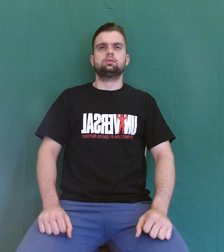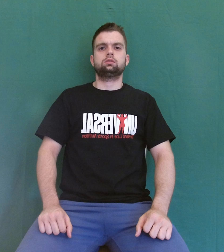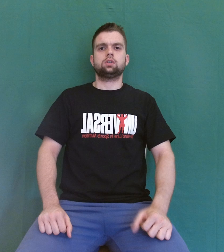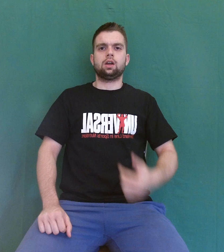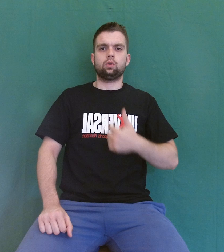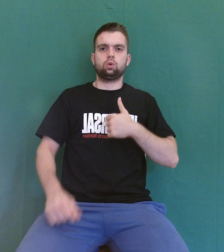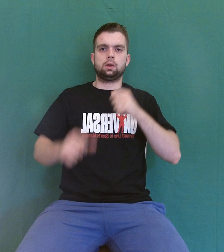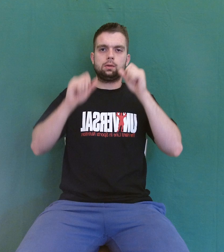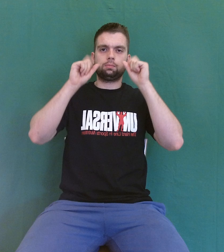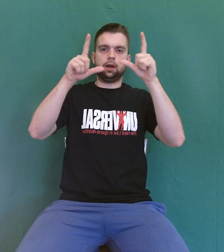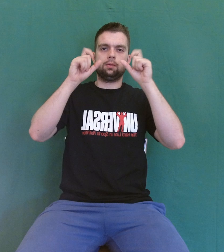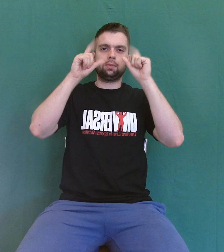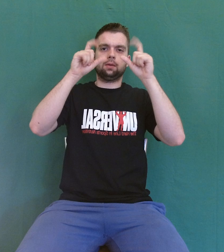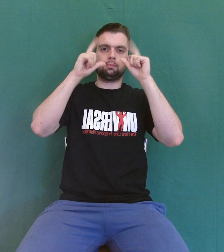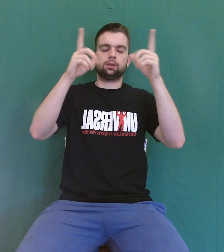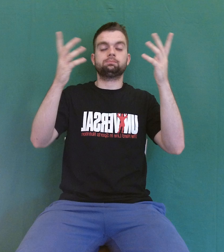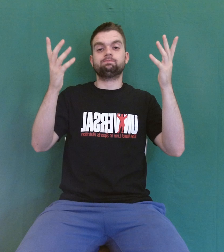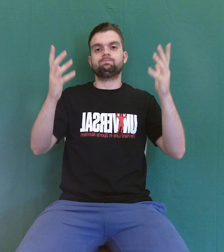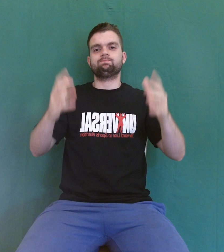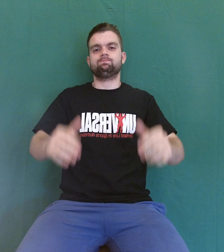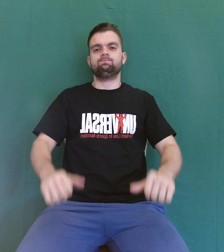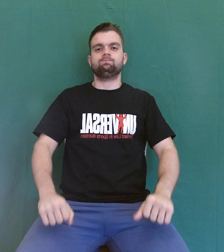ΕΓΩ ΞΥΠΝΑΩ (ΠΟΛΛΕΣ ΦΟΡΕΣ)